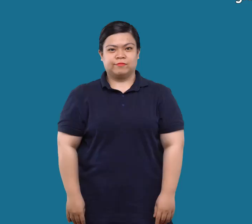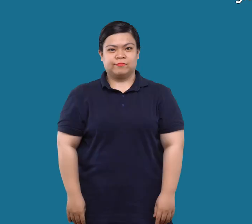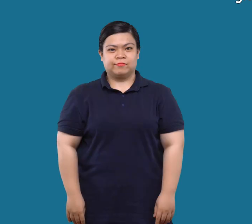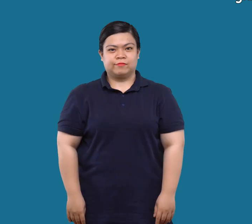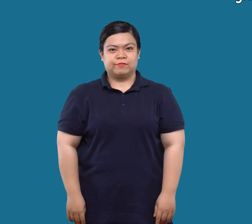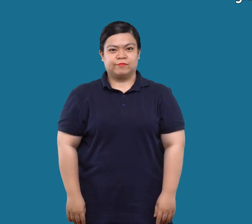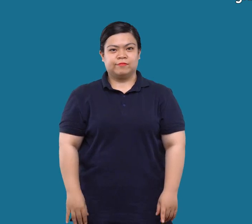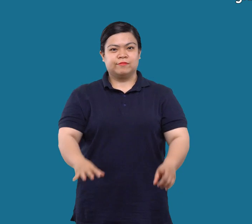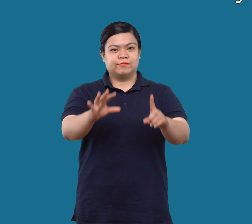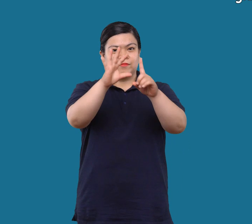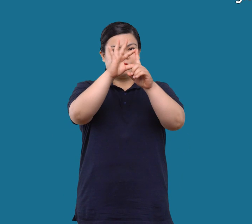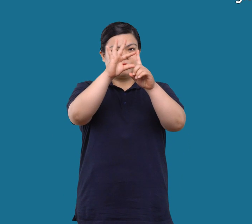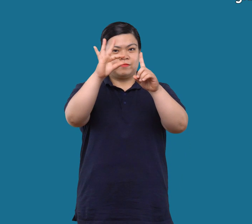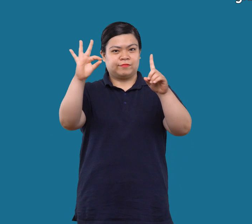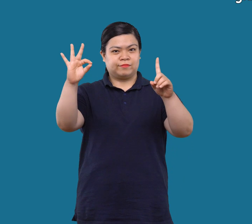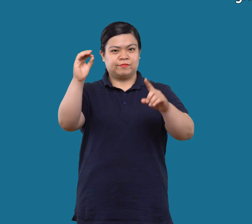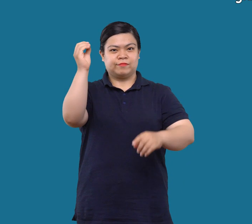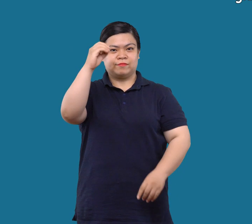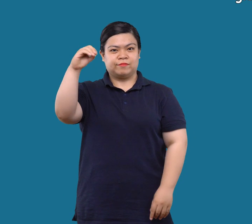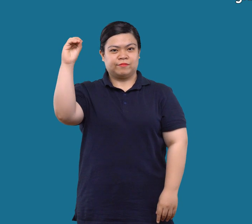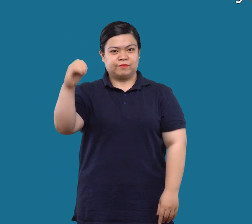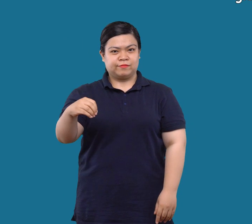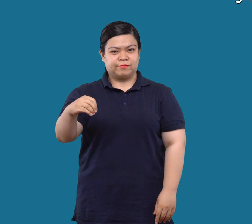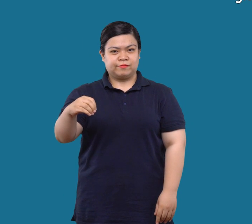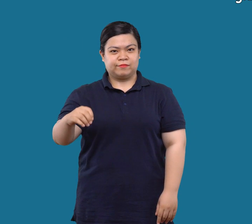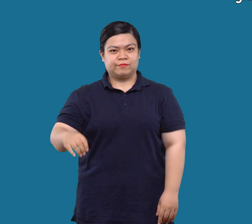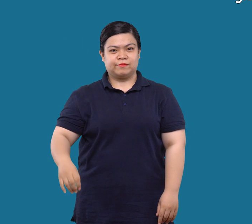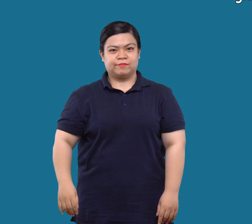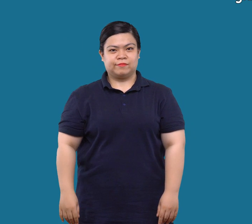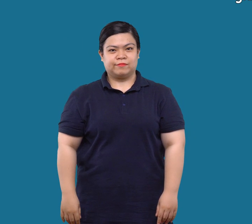giá trị phần trăm